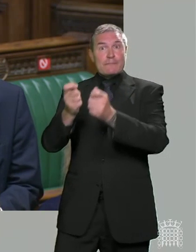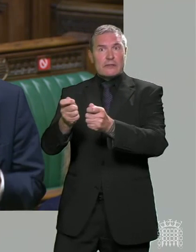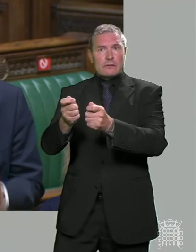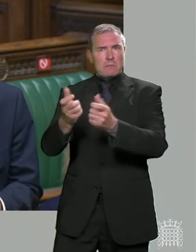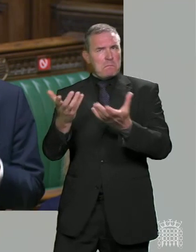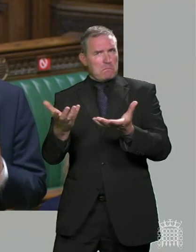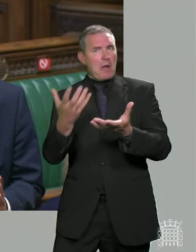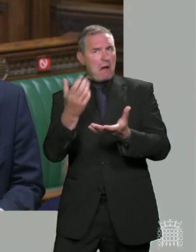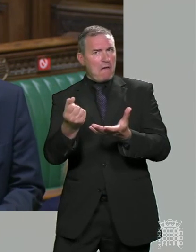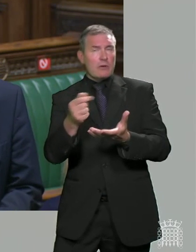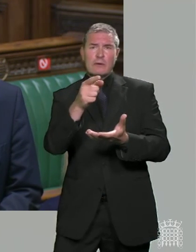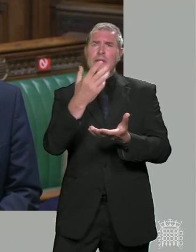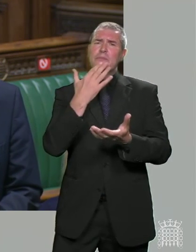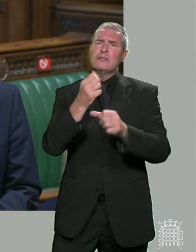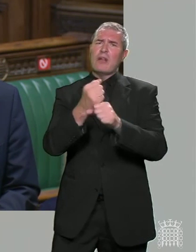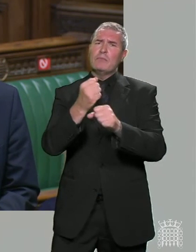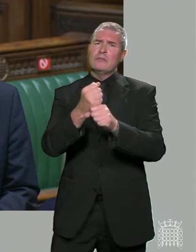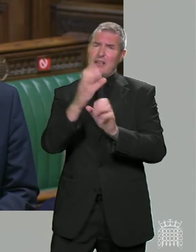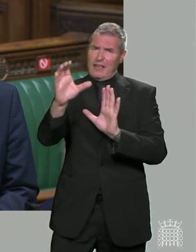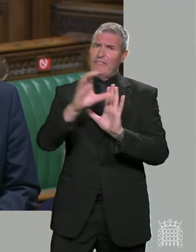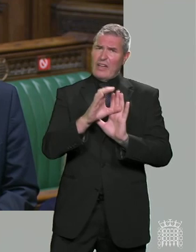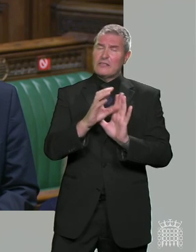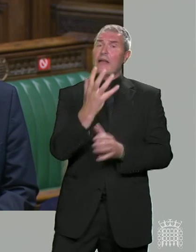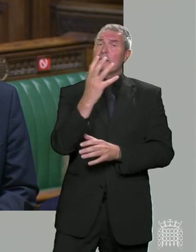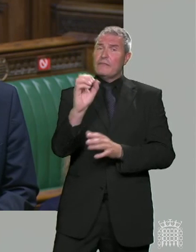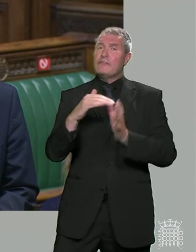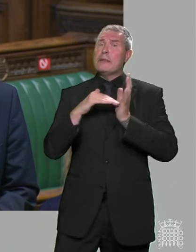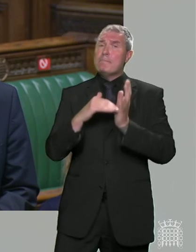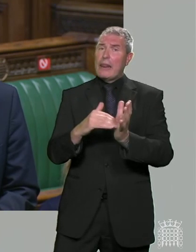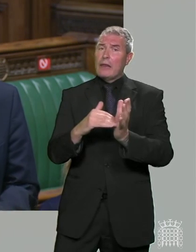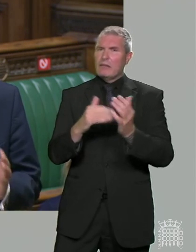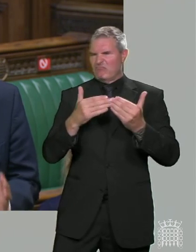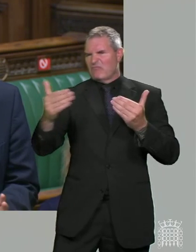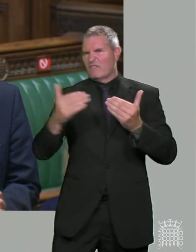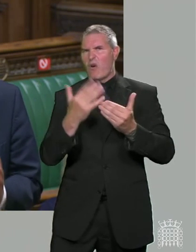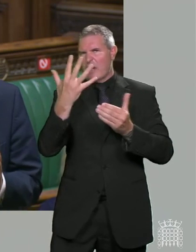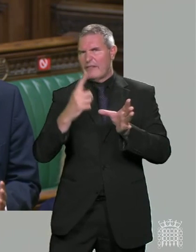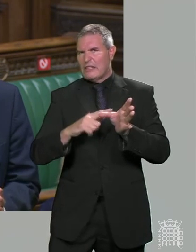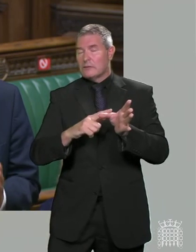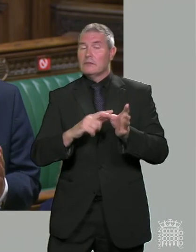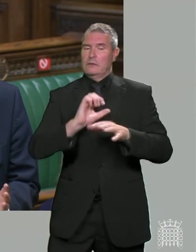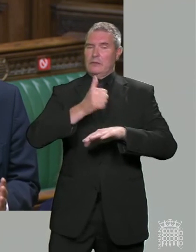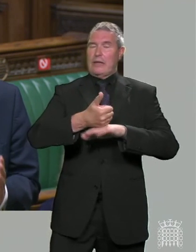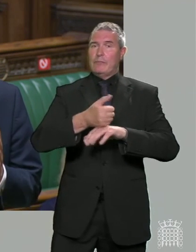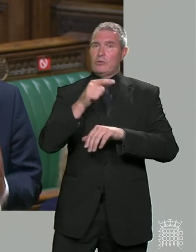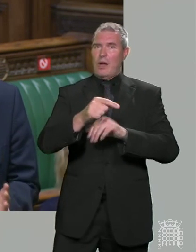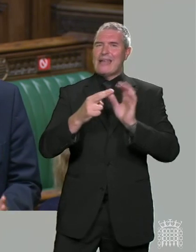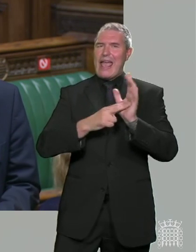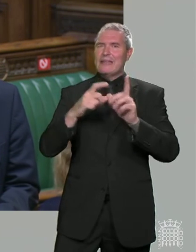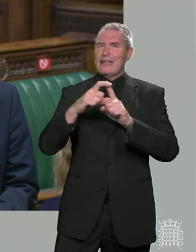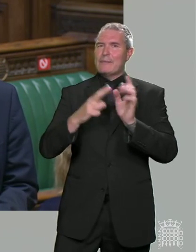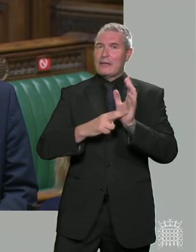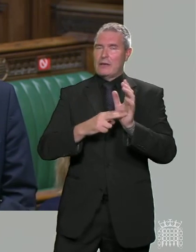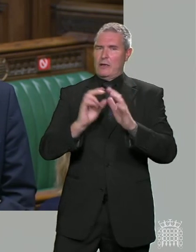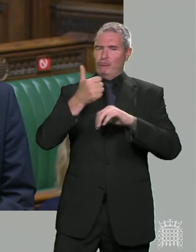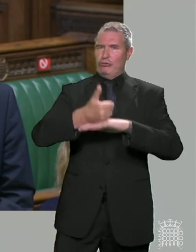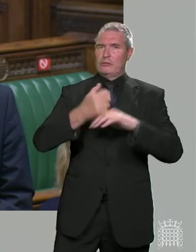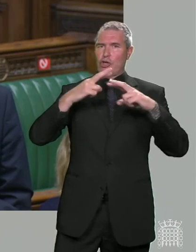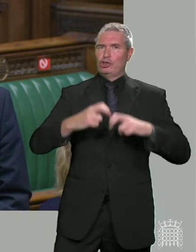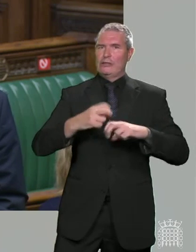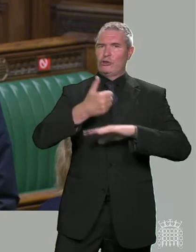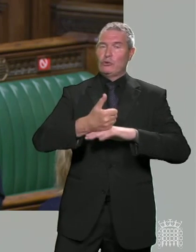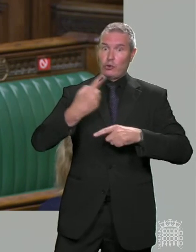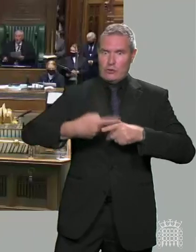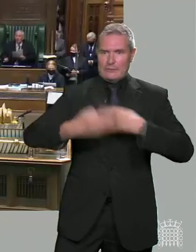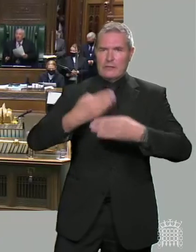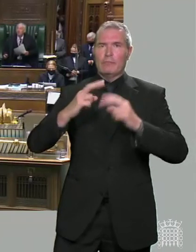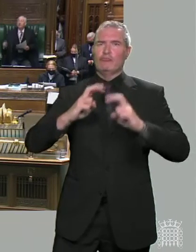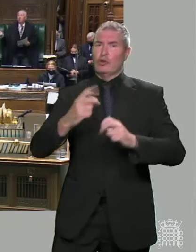Will the Government please commit to investing £50 million over five years to establish a virtual MND research institute and to accelerate research?